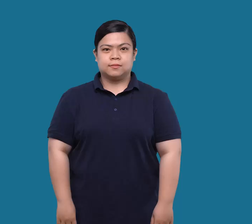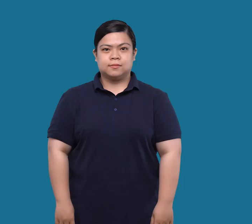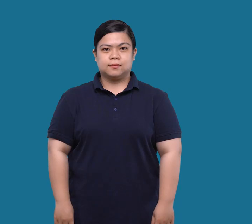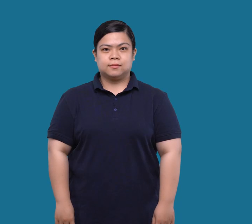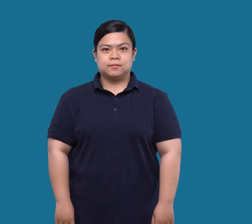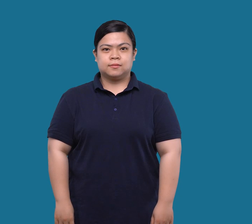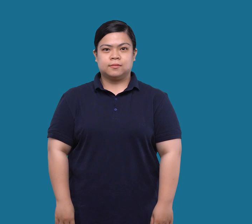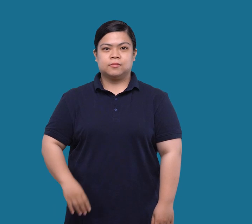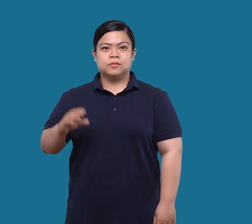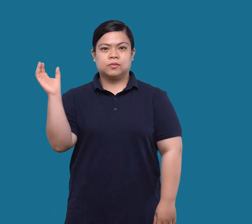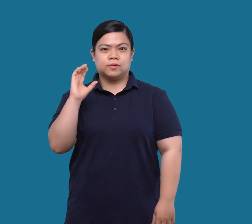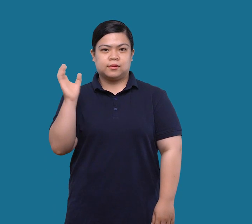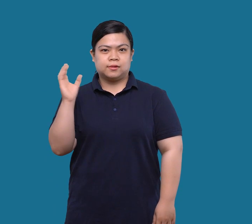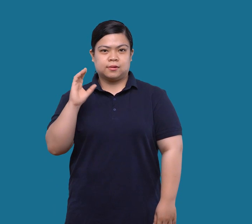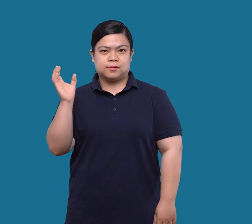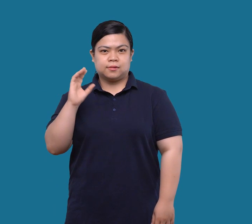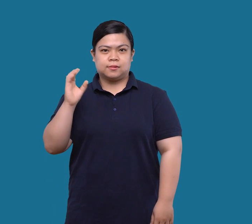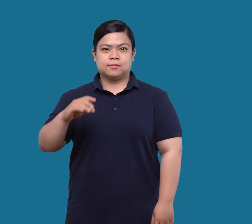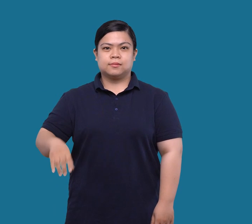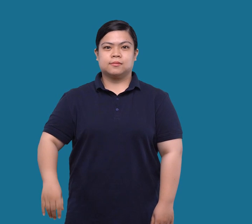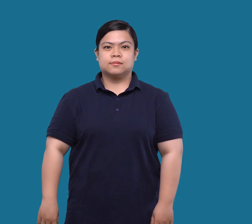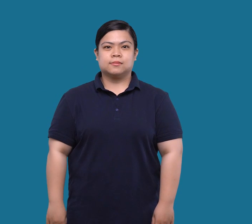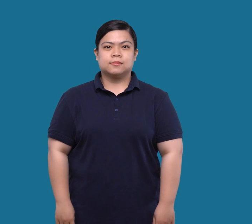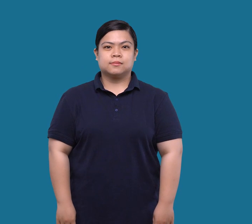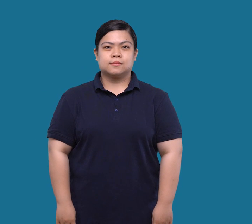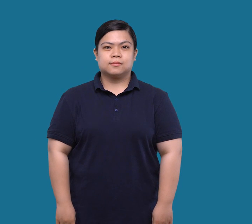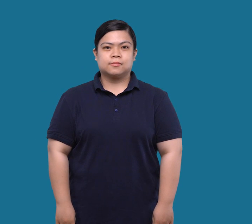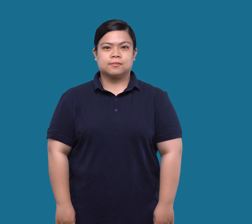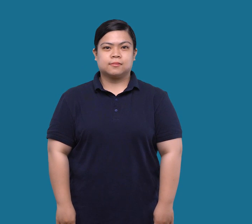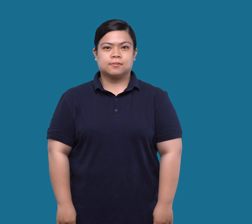Cocacola